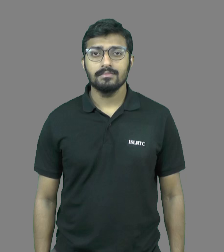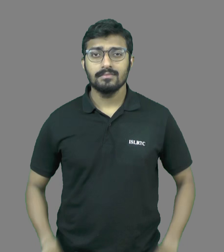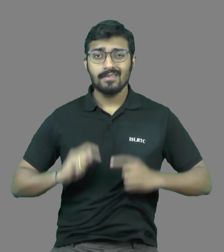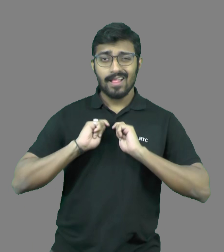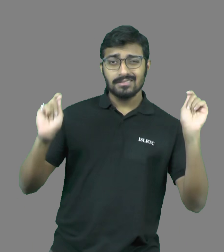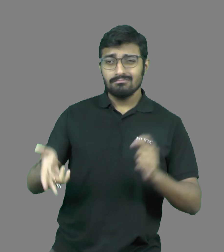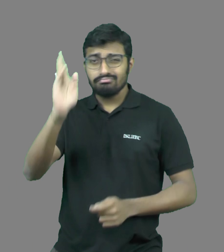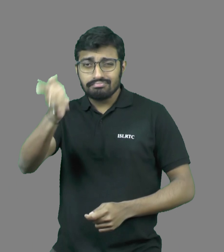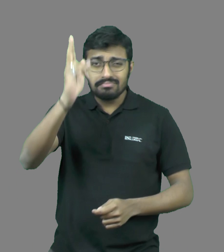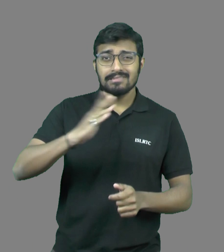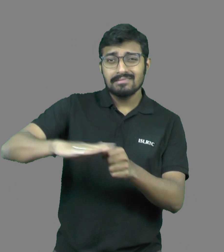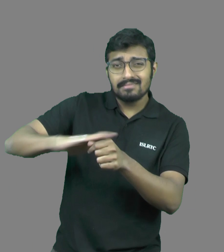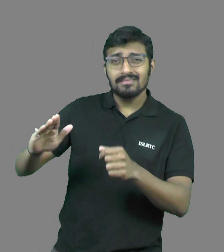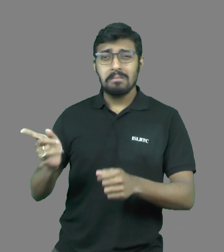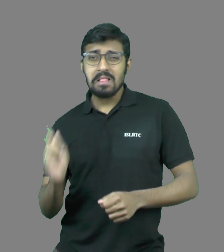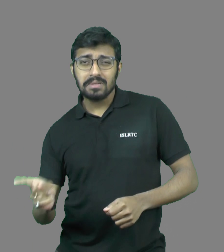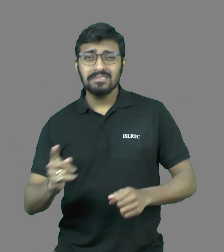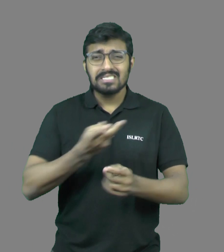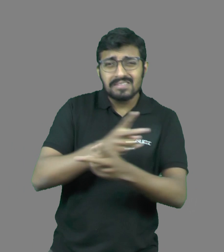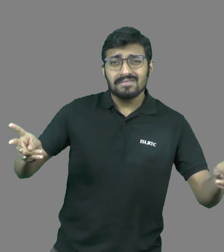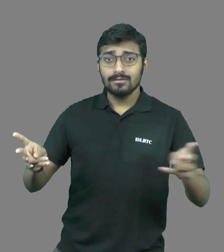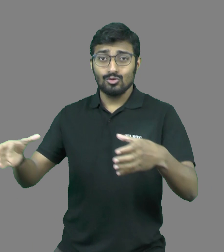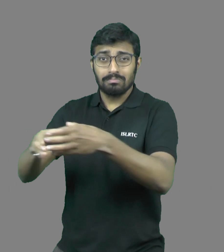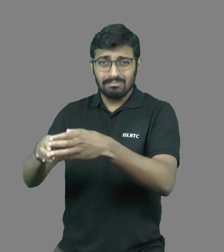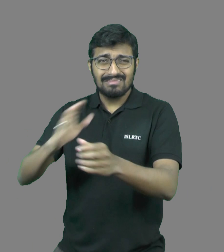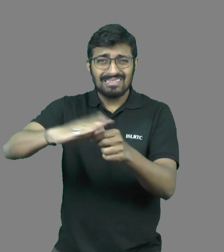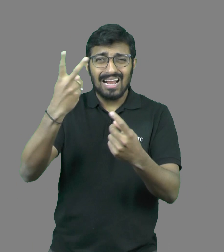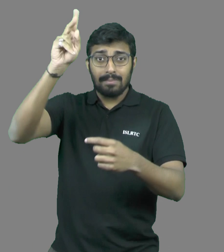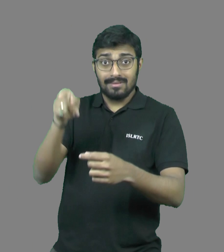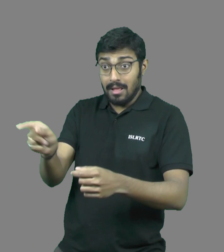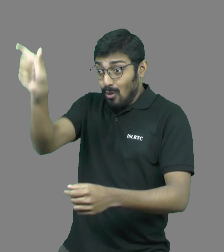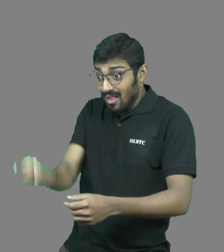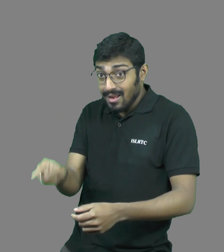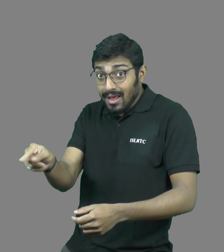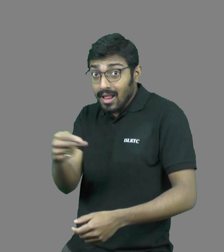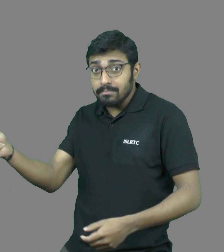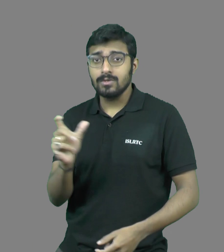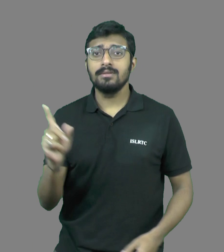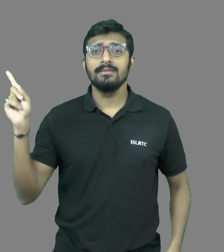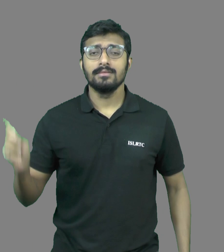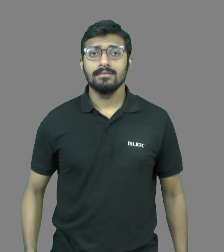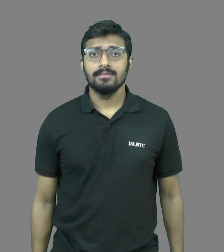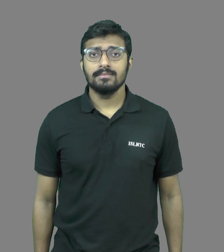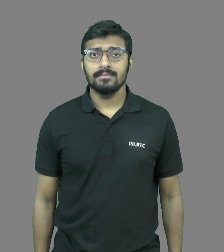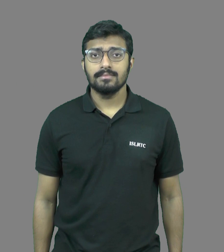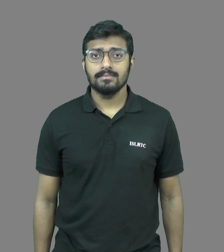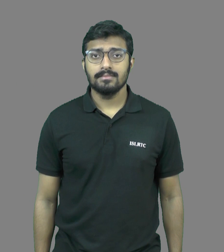Gangster